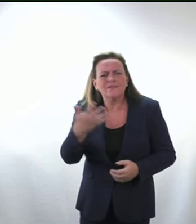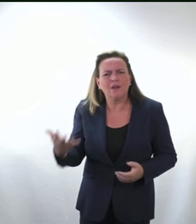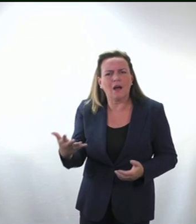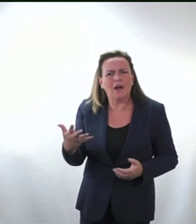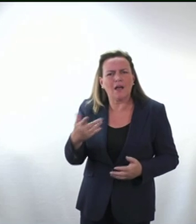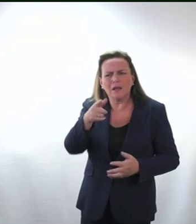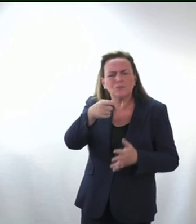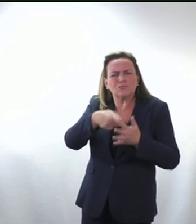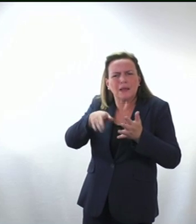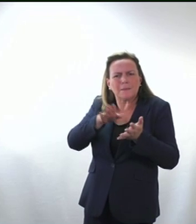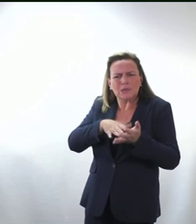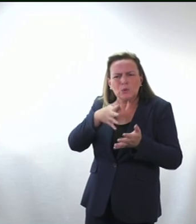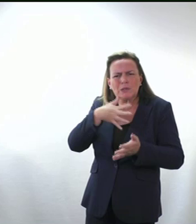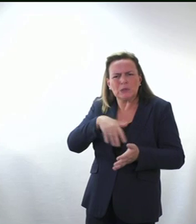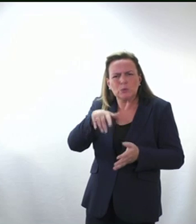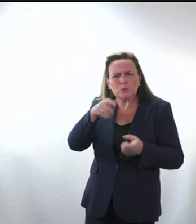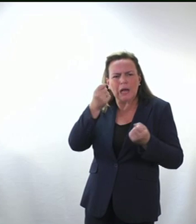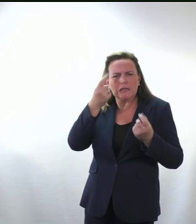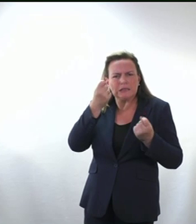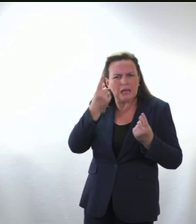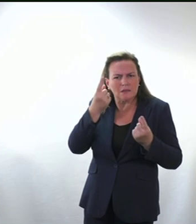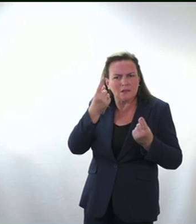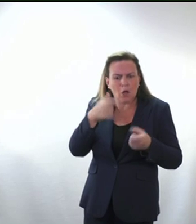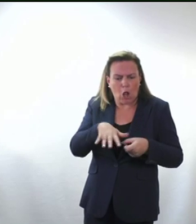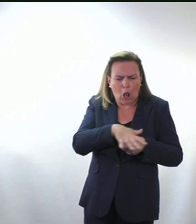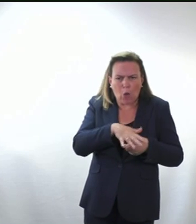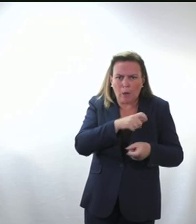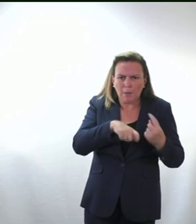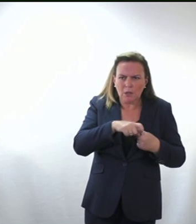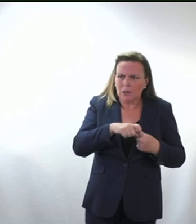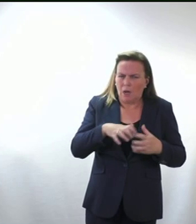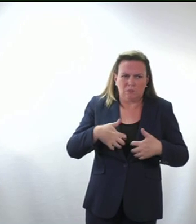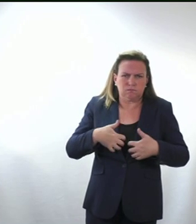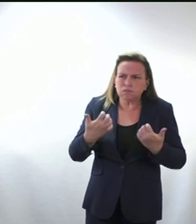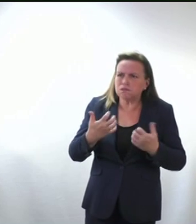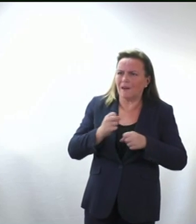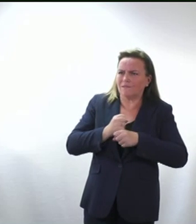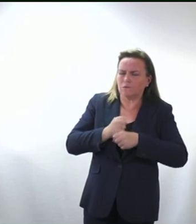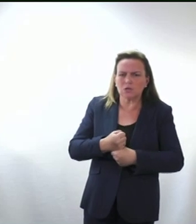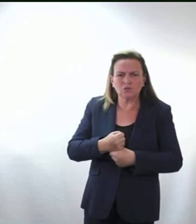The Prime Minister really needs to understand that local communities are angry and frustrated.